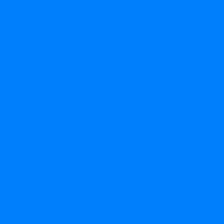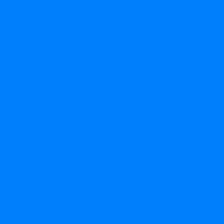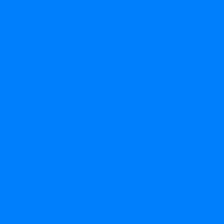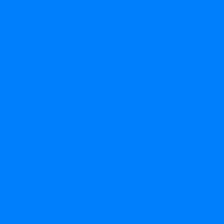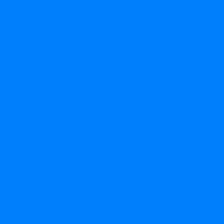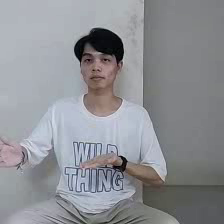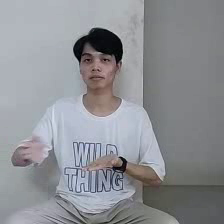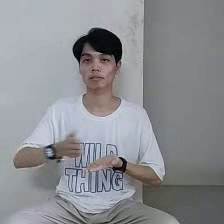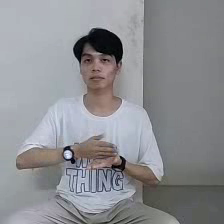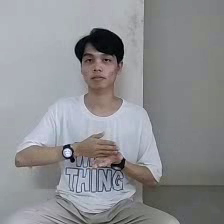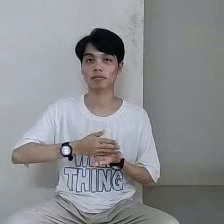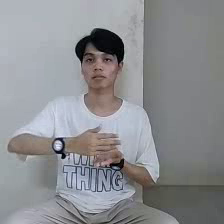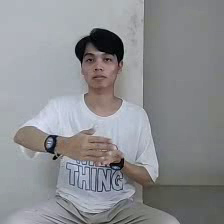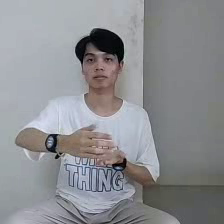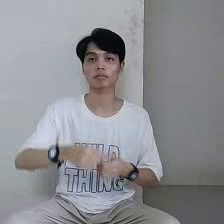San sẻ